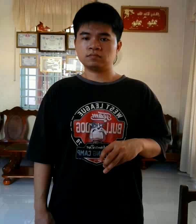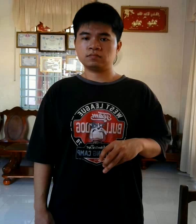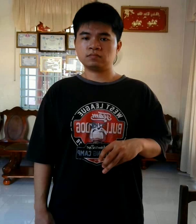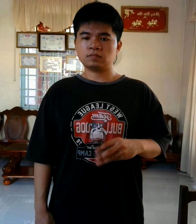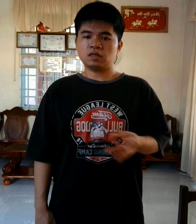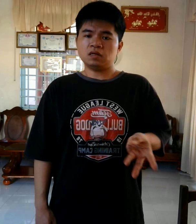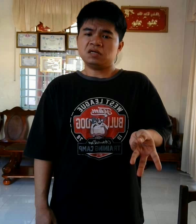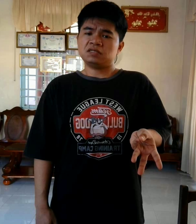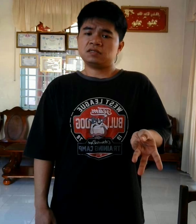it